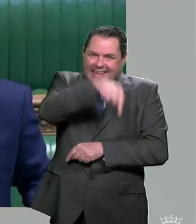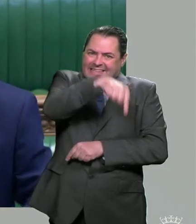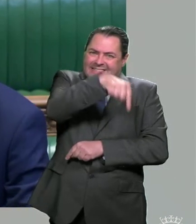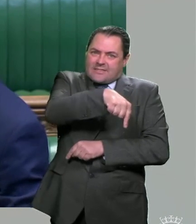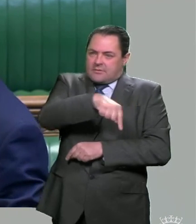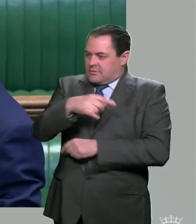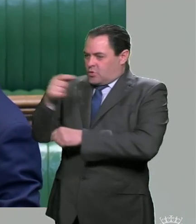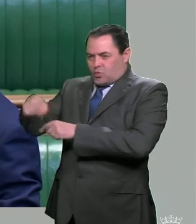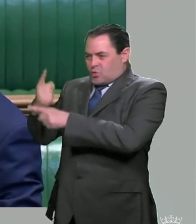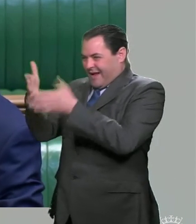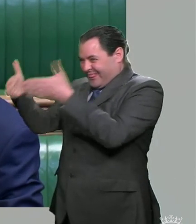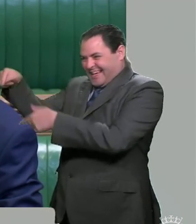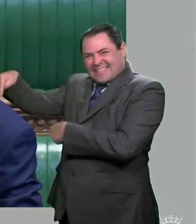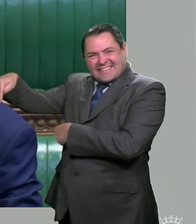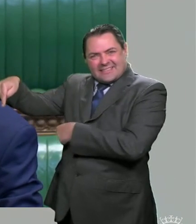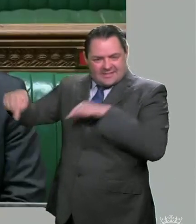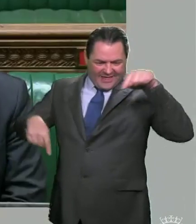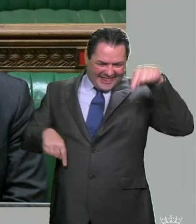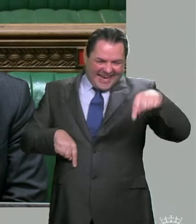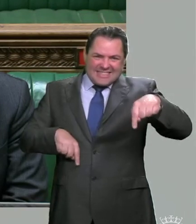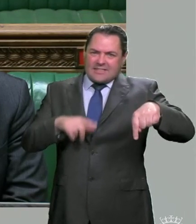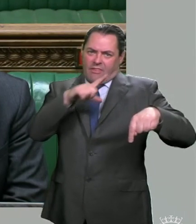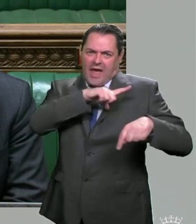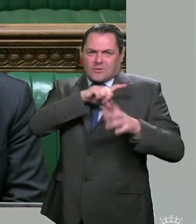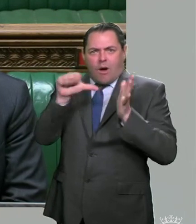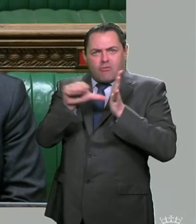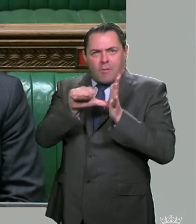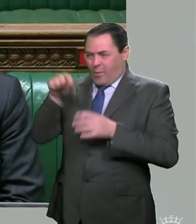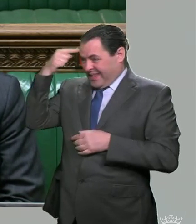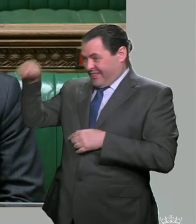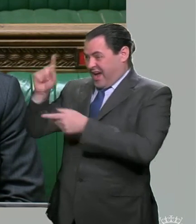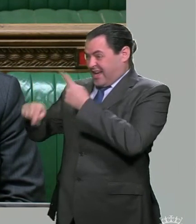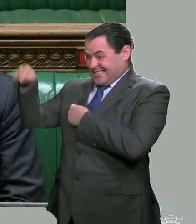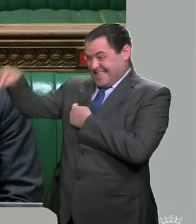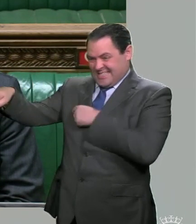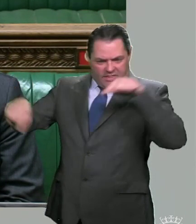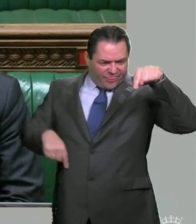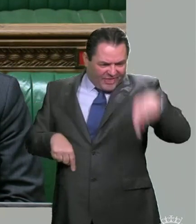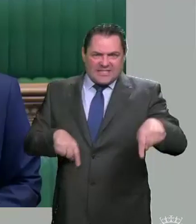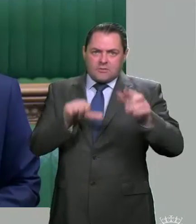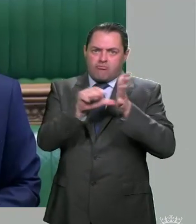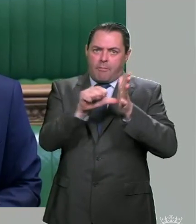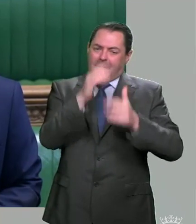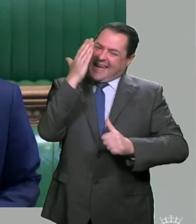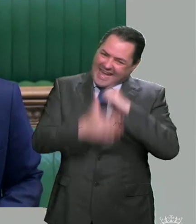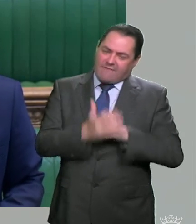If he thinks that is the answer, that is why we have got these terrible rates of conviction and of prosecution.